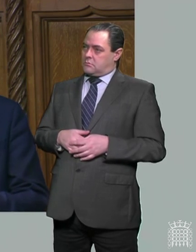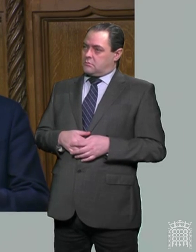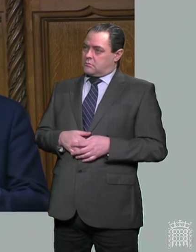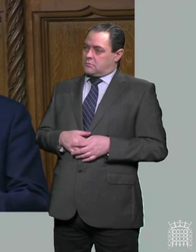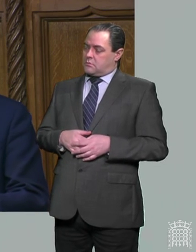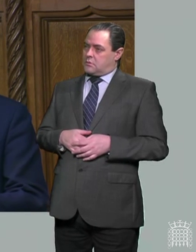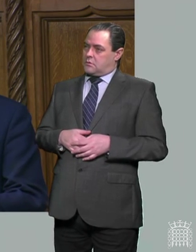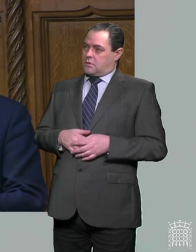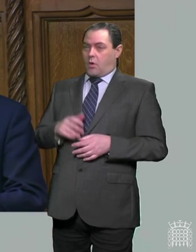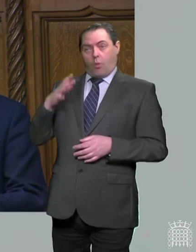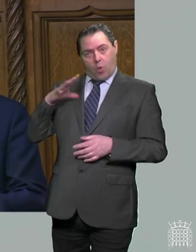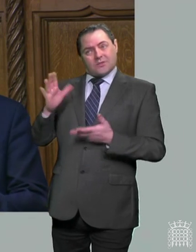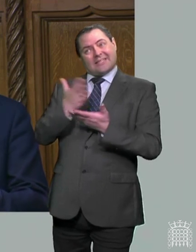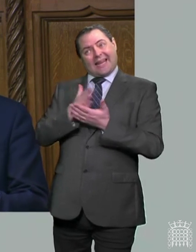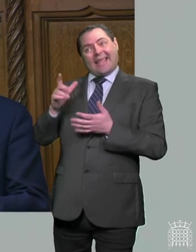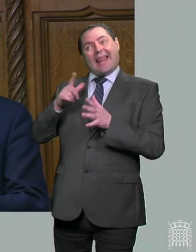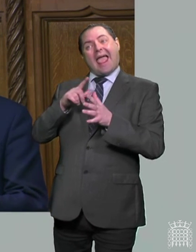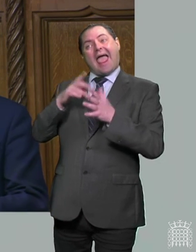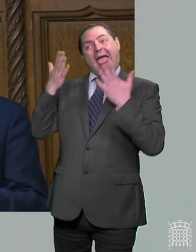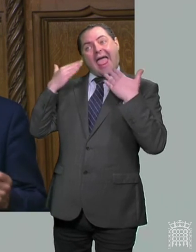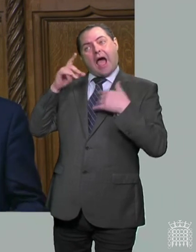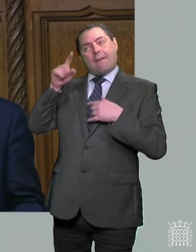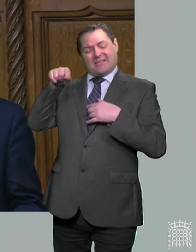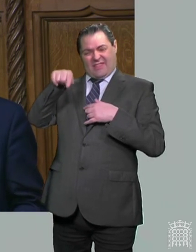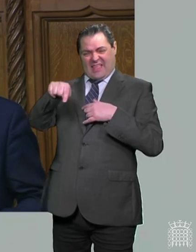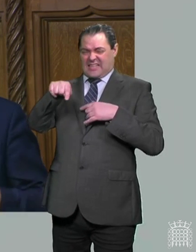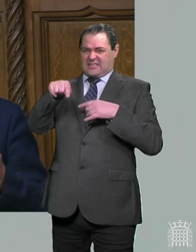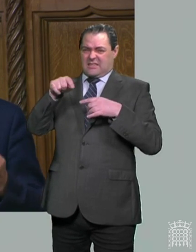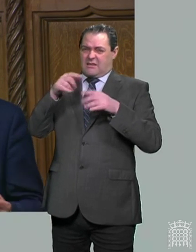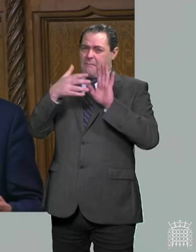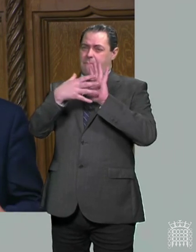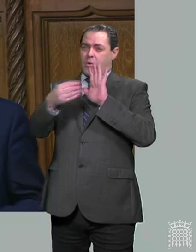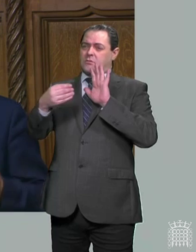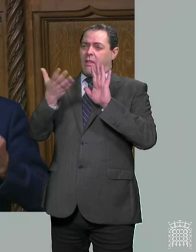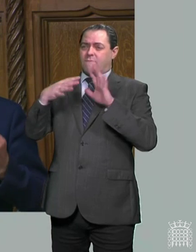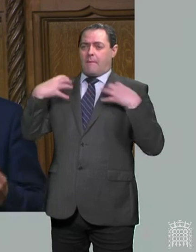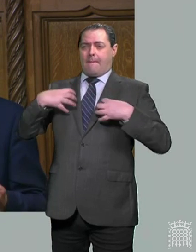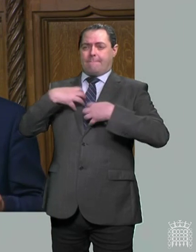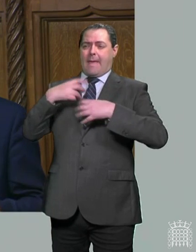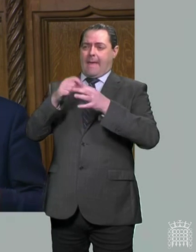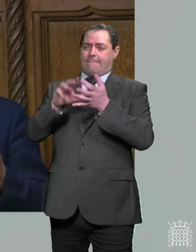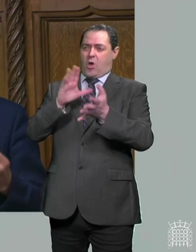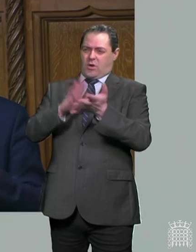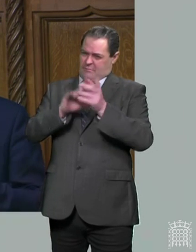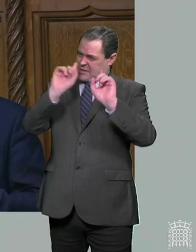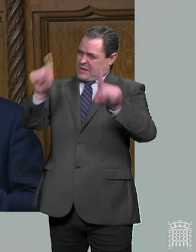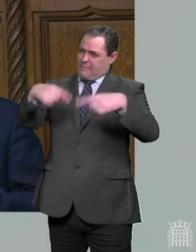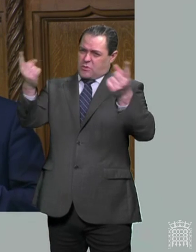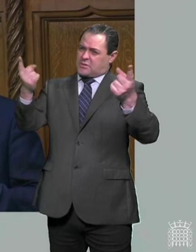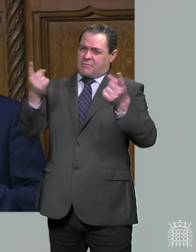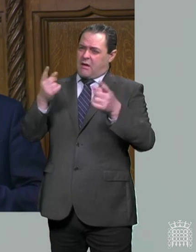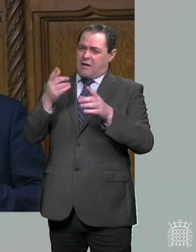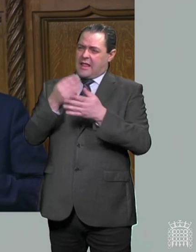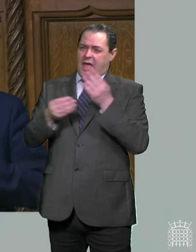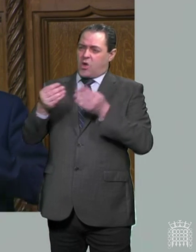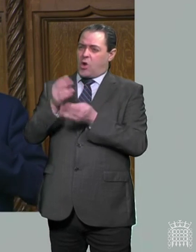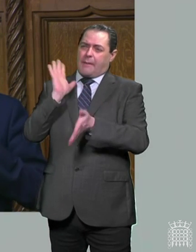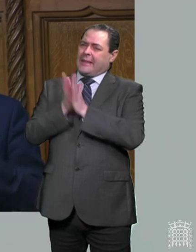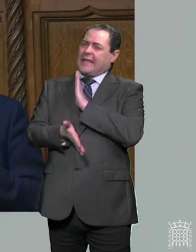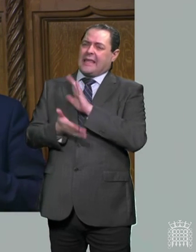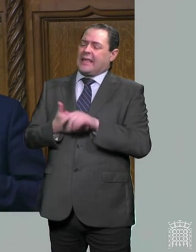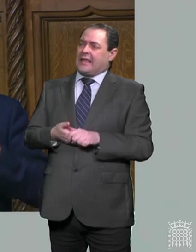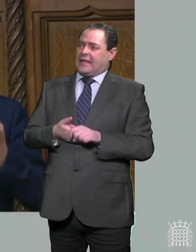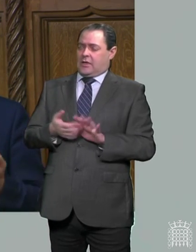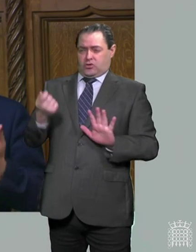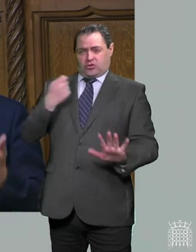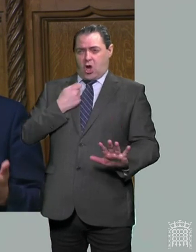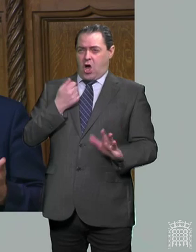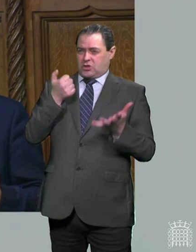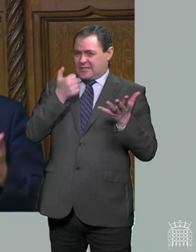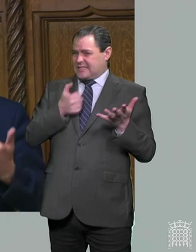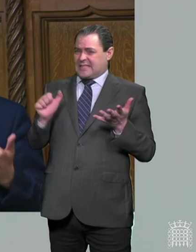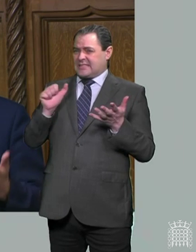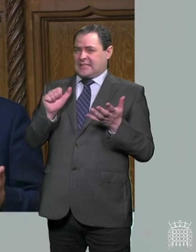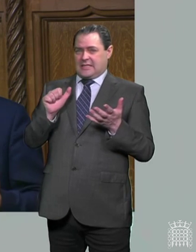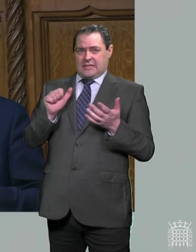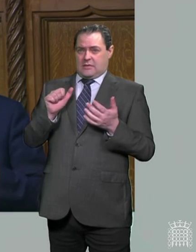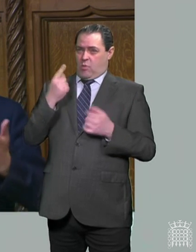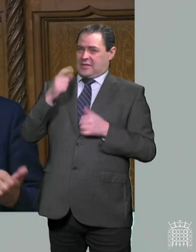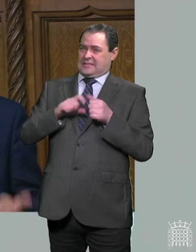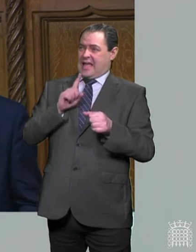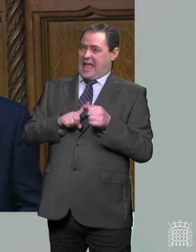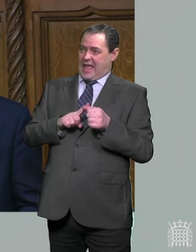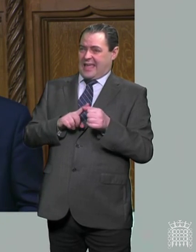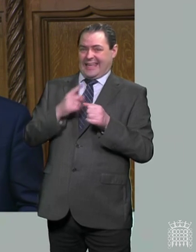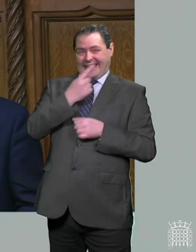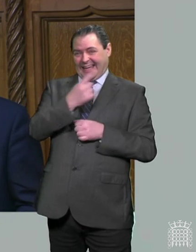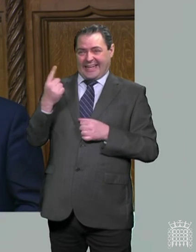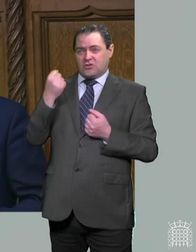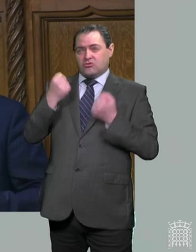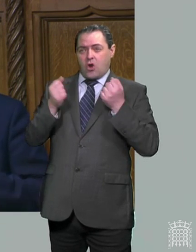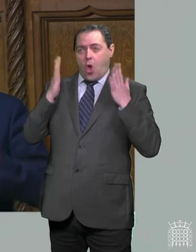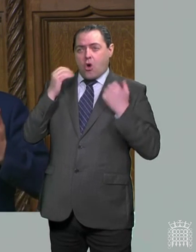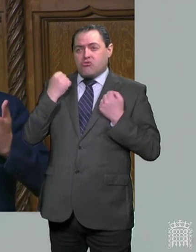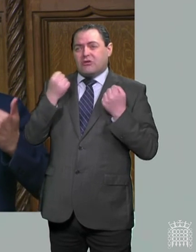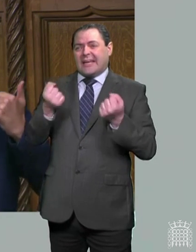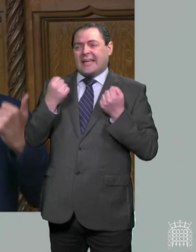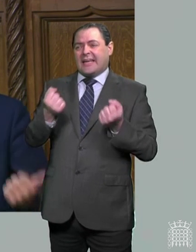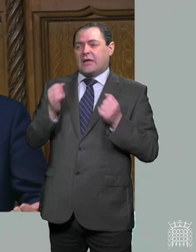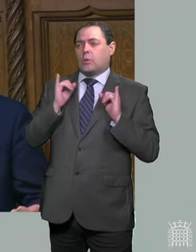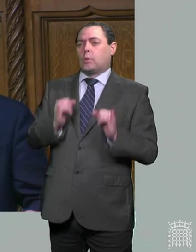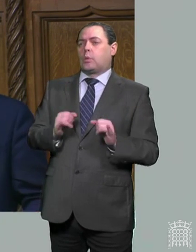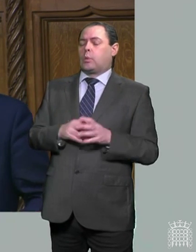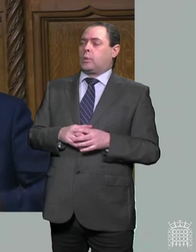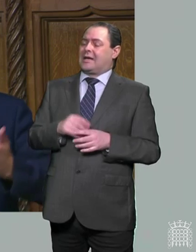We all want clean air, but the model proposed by Mayor Burnham is unworkable and economically devastating, with charges of £60 per day per lorry driver.